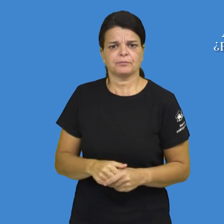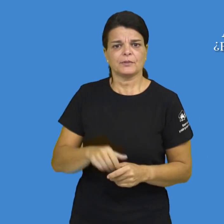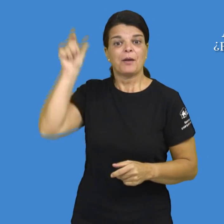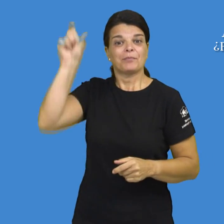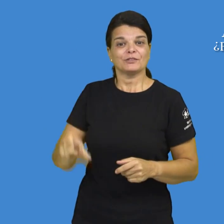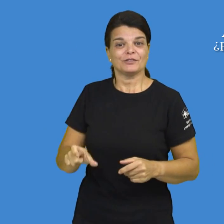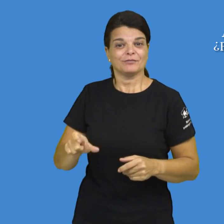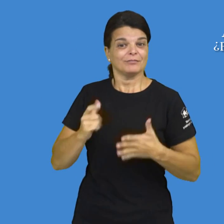persona